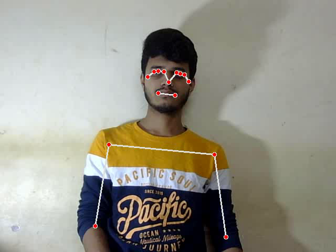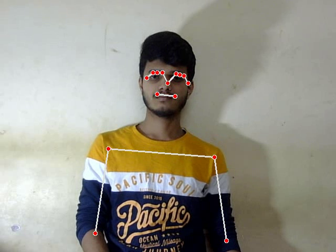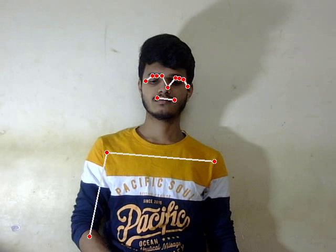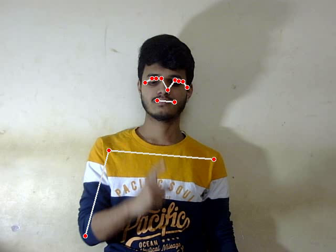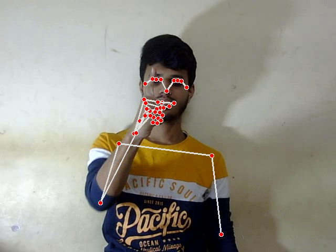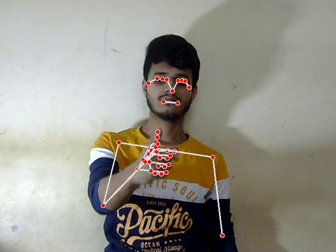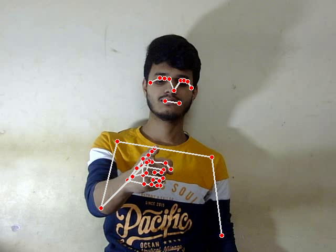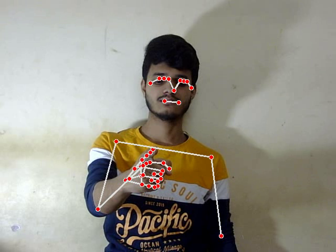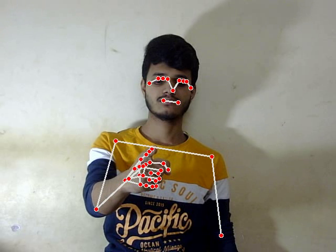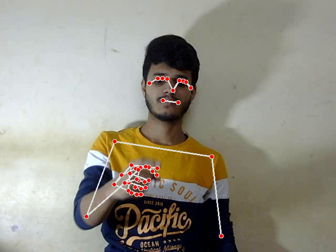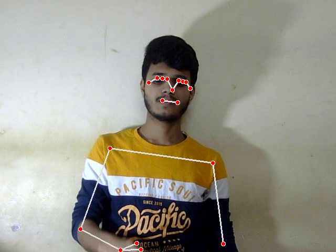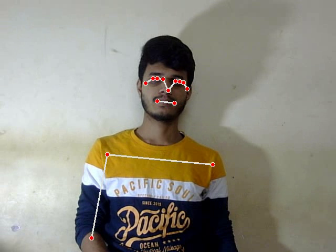you